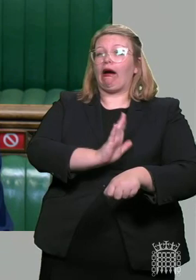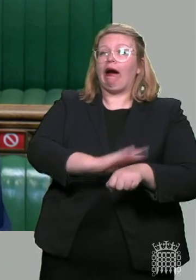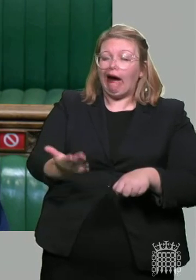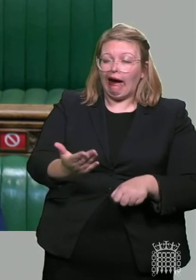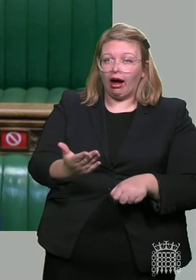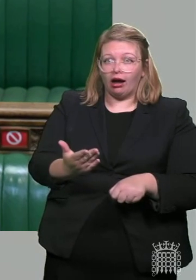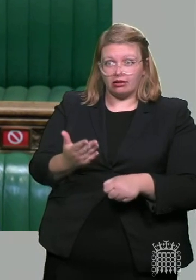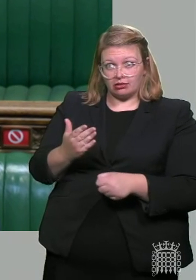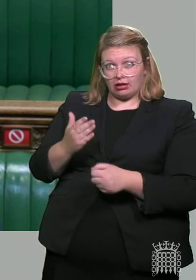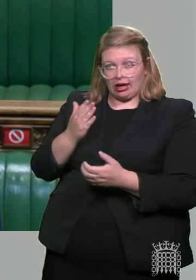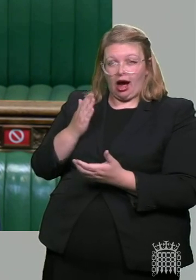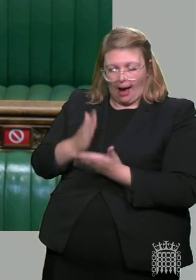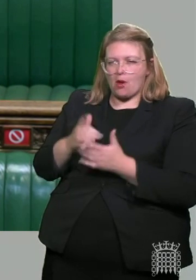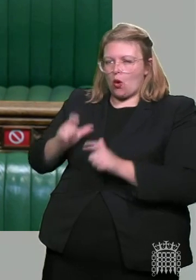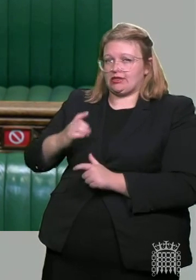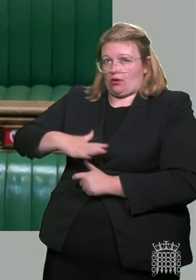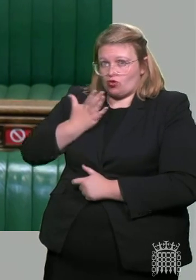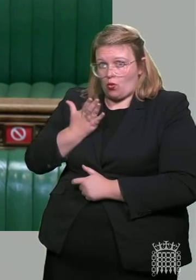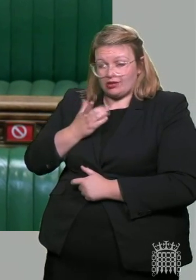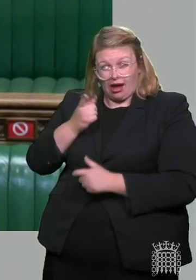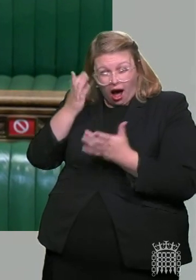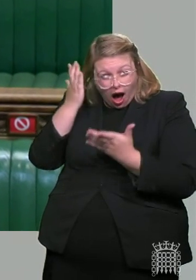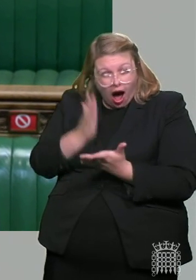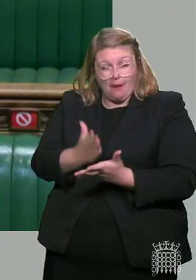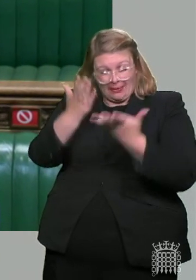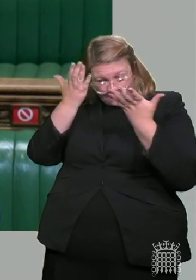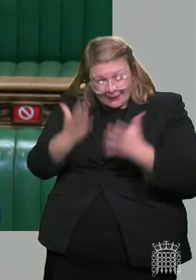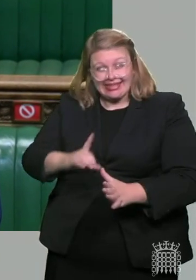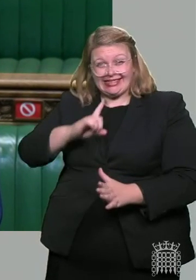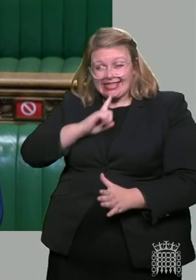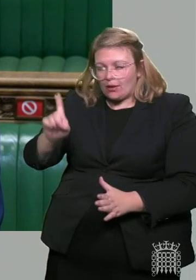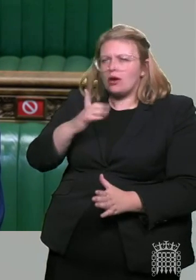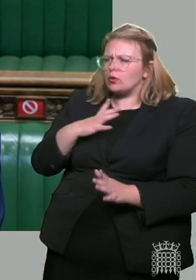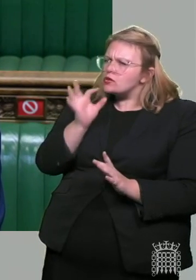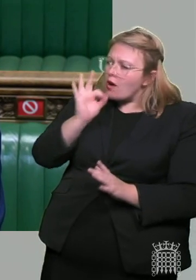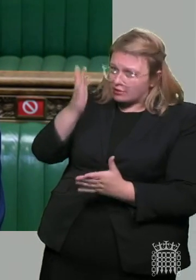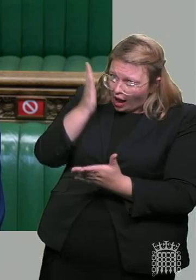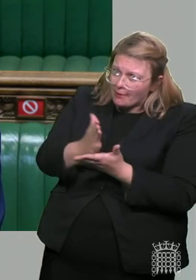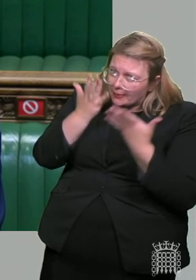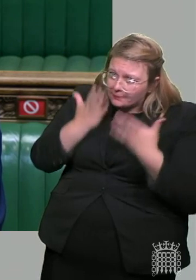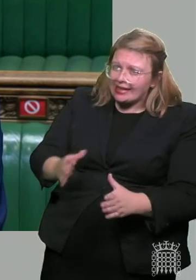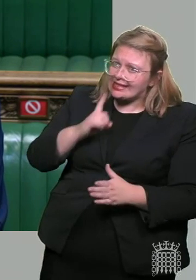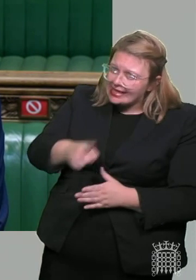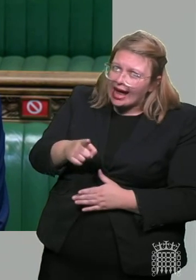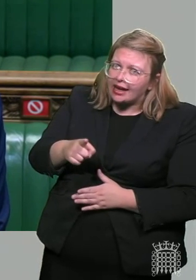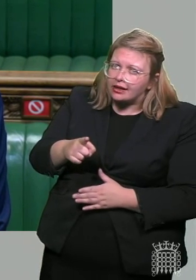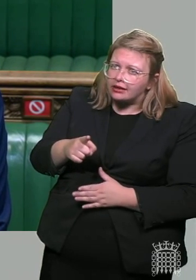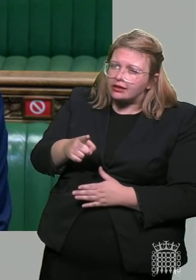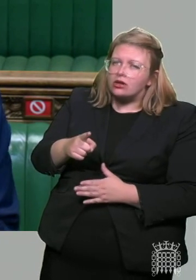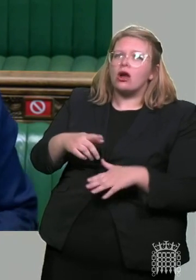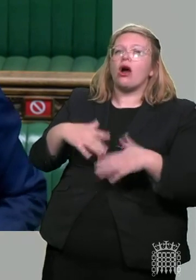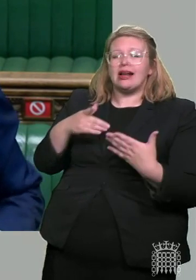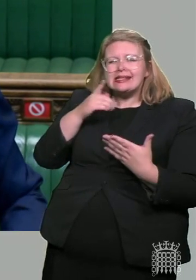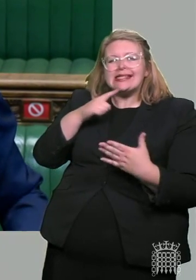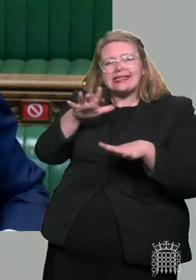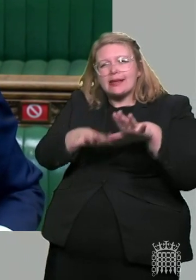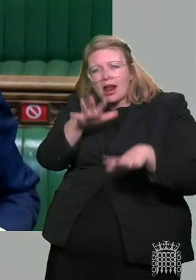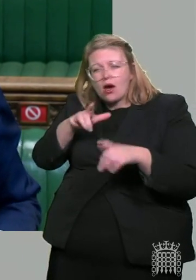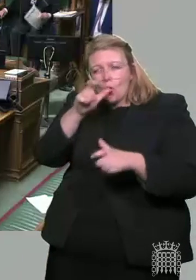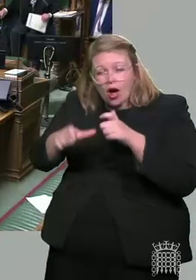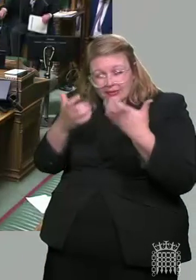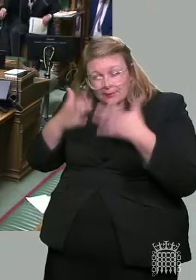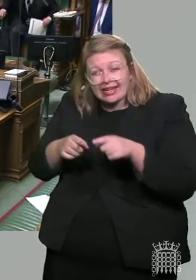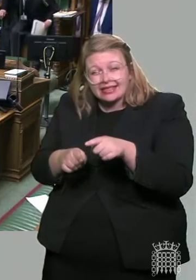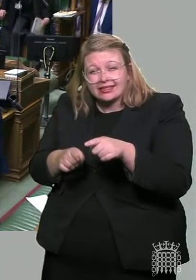Can the Prime Minister tell the House categorically, yes or no: did he make those remarks or remarks to that effect?